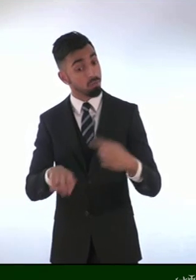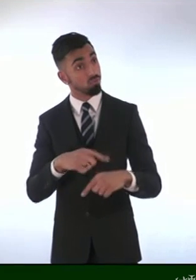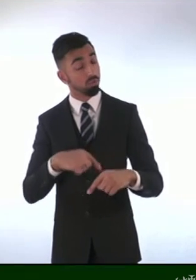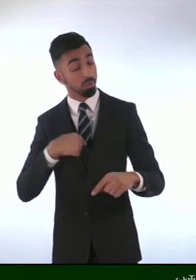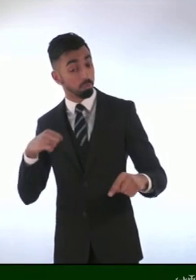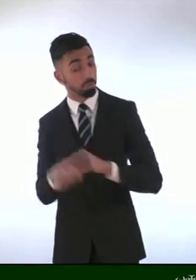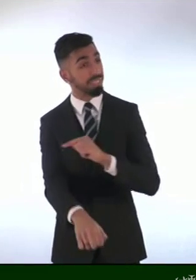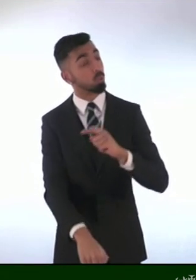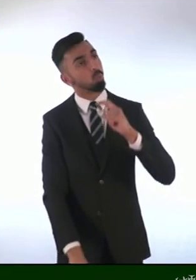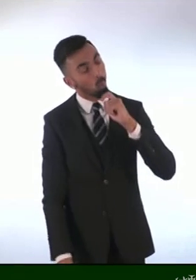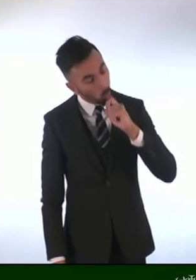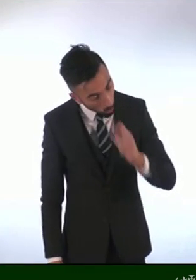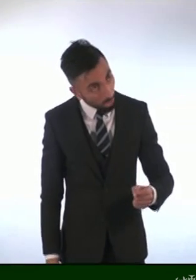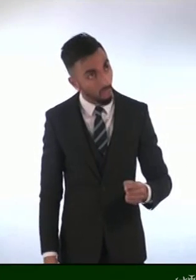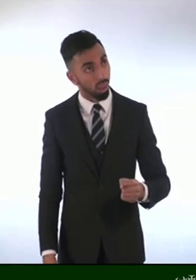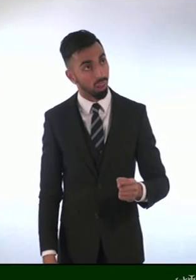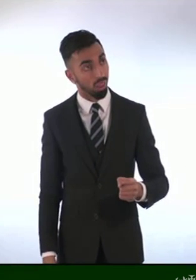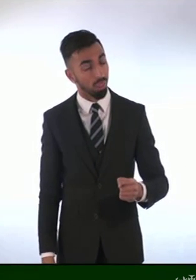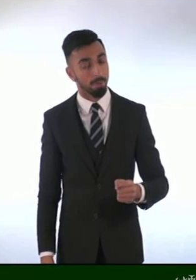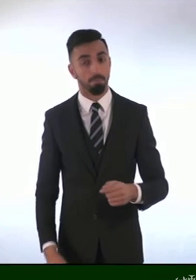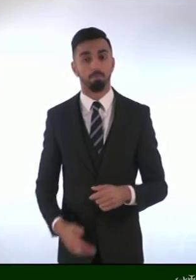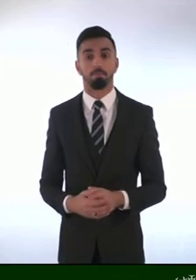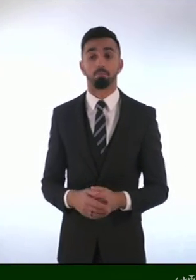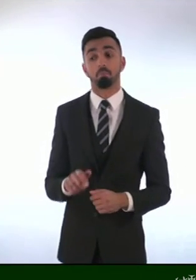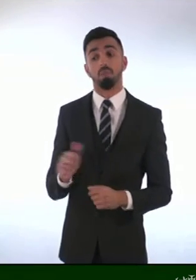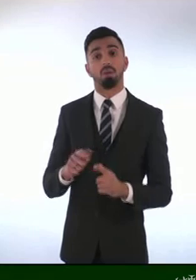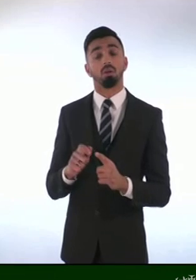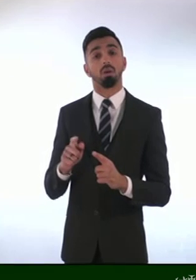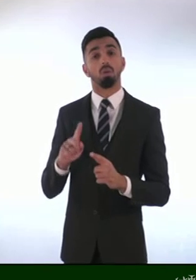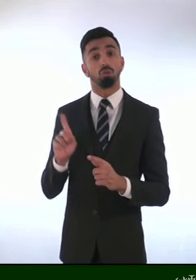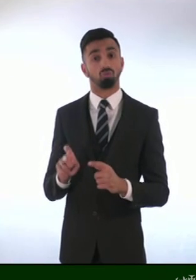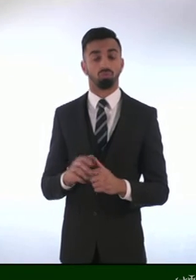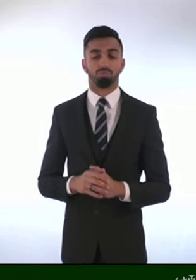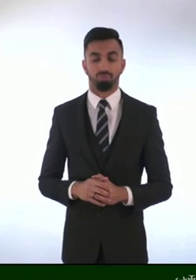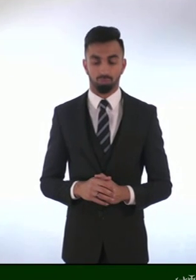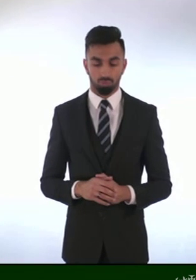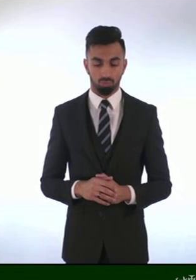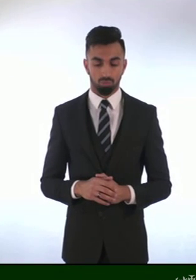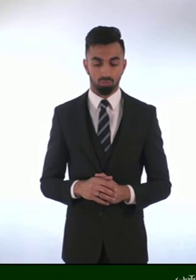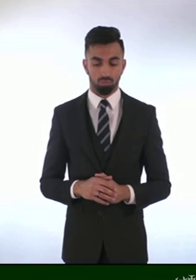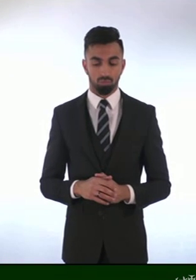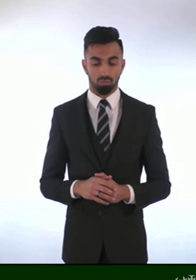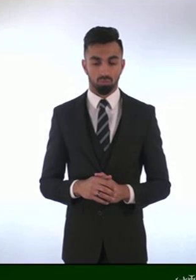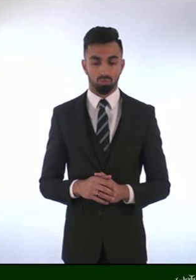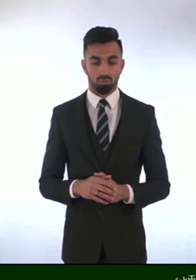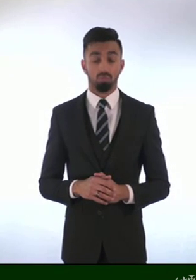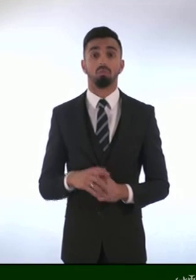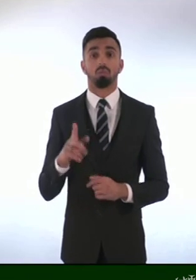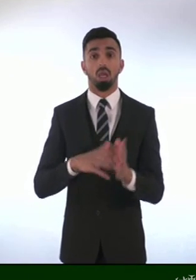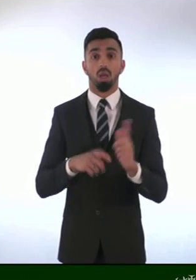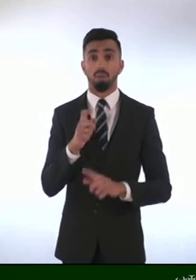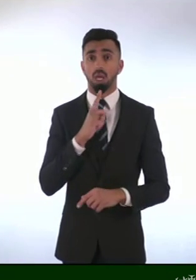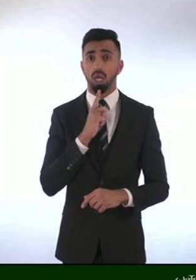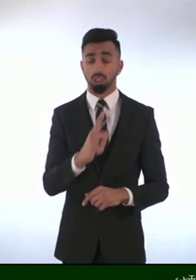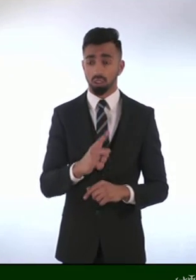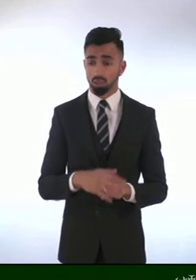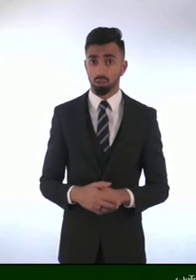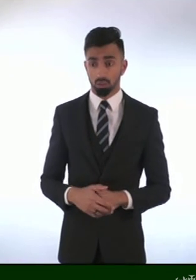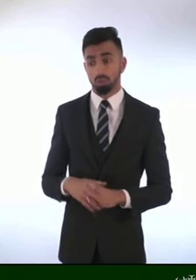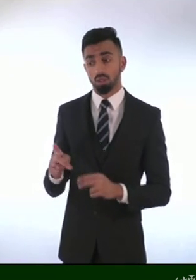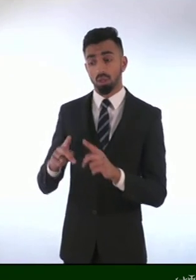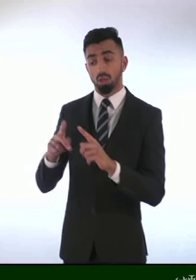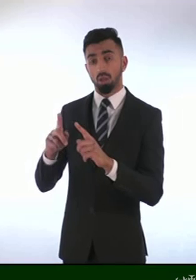Apart from rent arrears, eviction from a private tenancy—a section 21 no-fault eviction—is the biggest reason for homelessness.